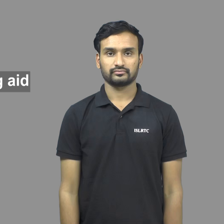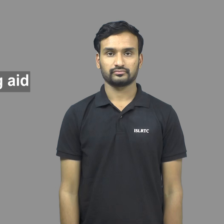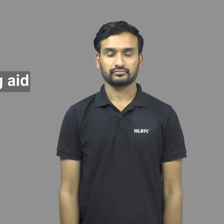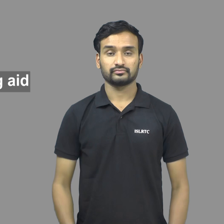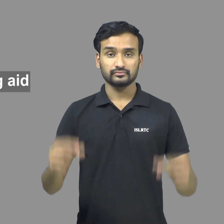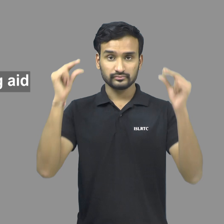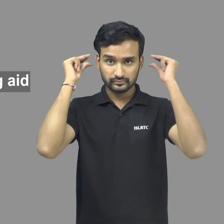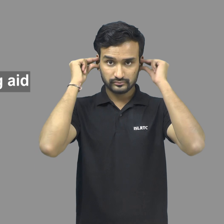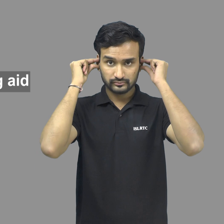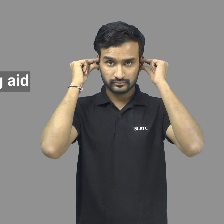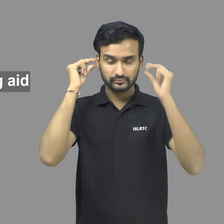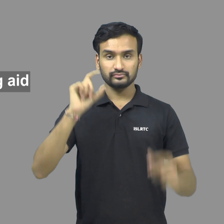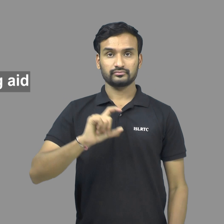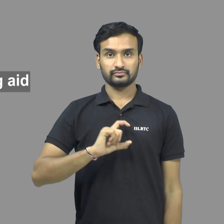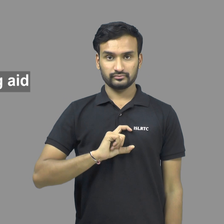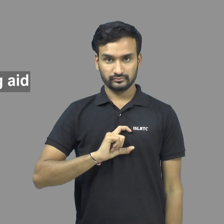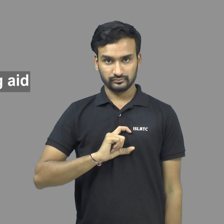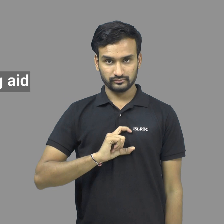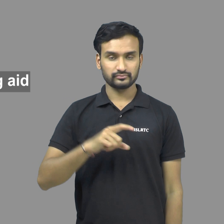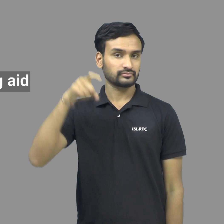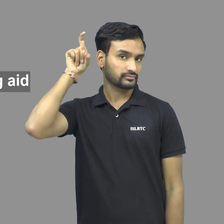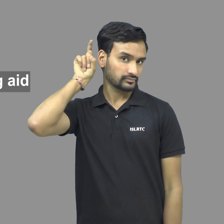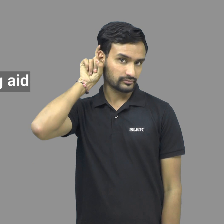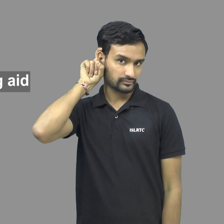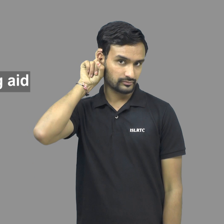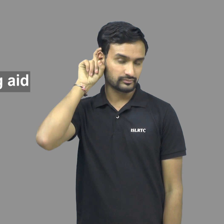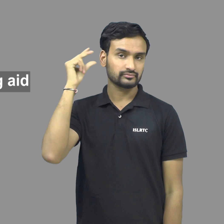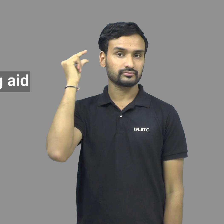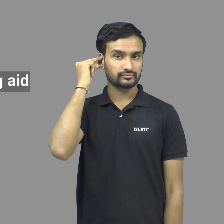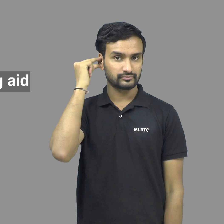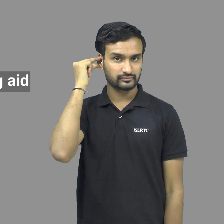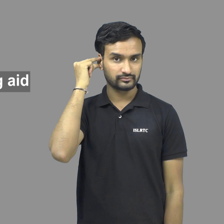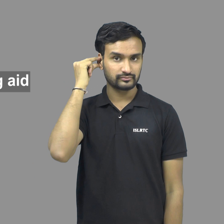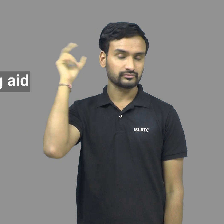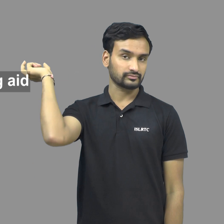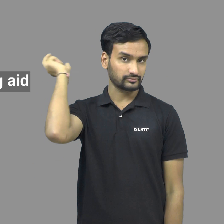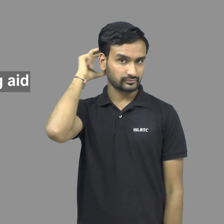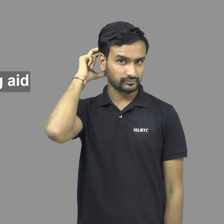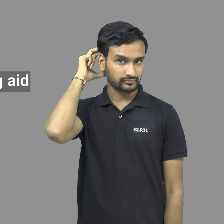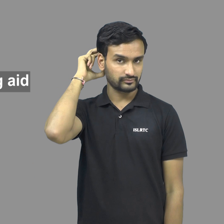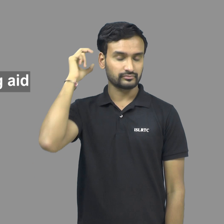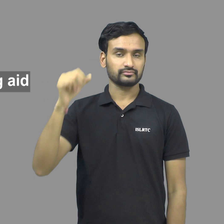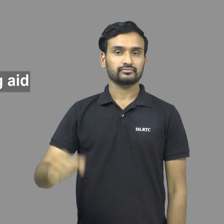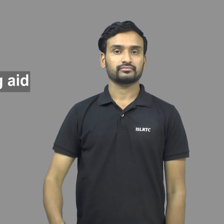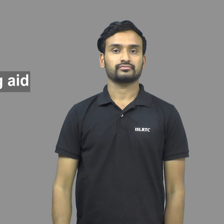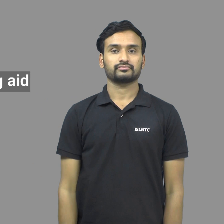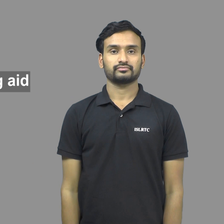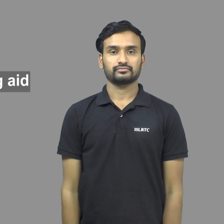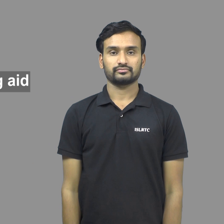Hearing Aid